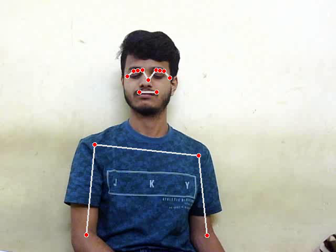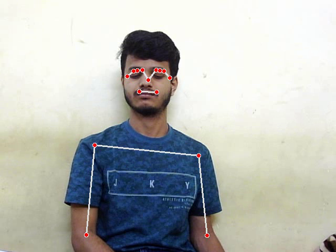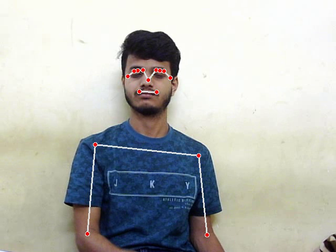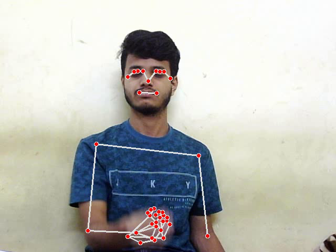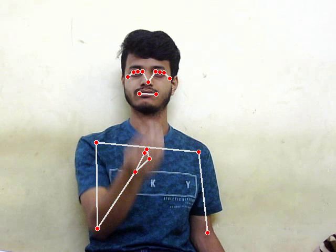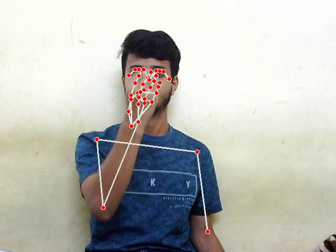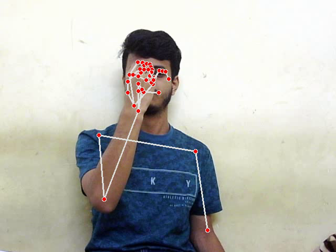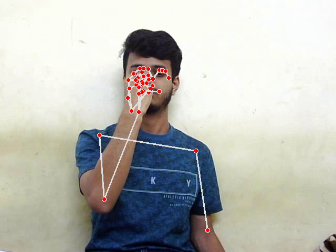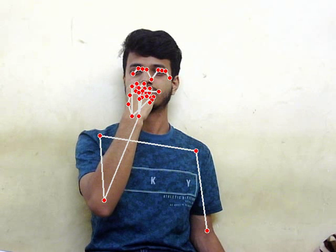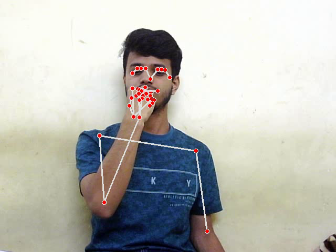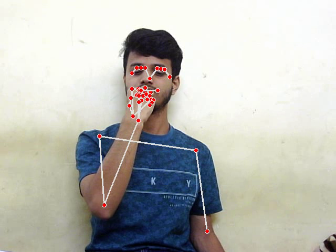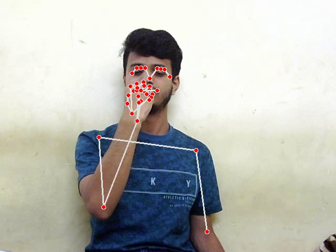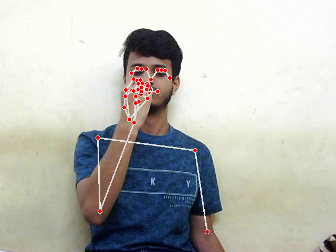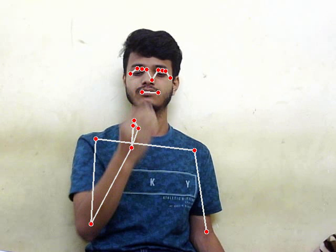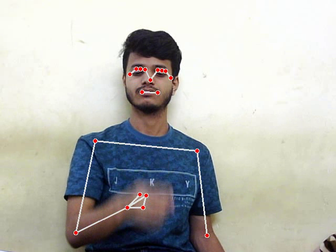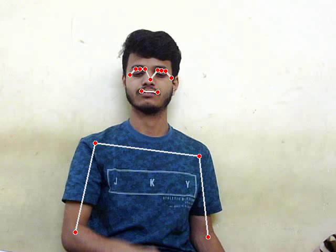eat